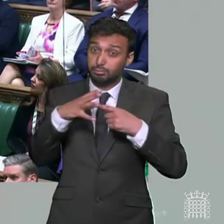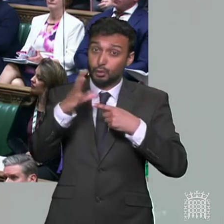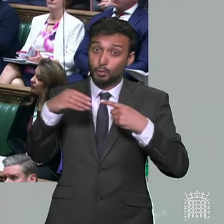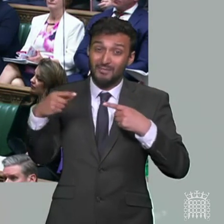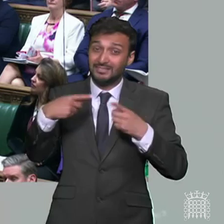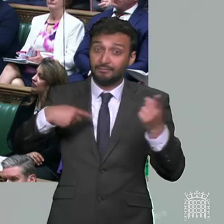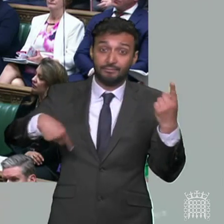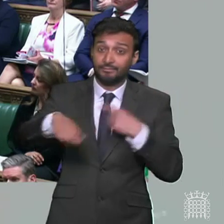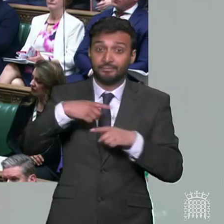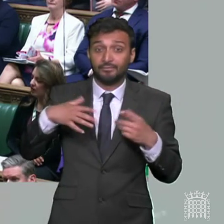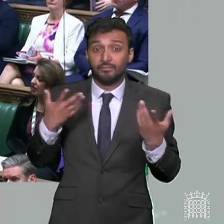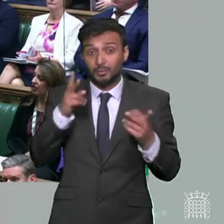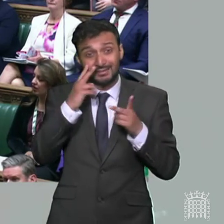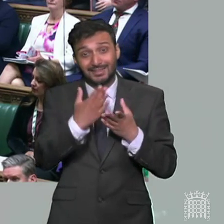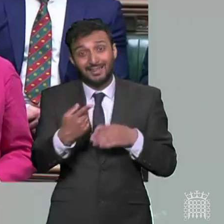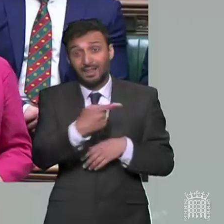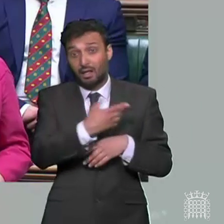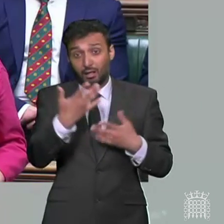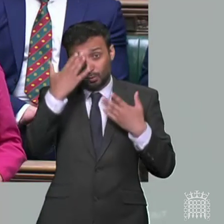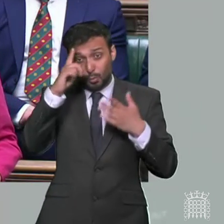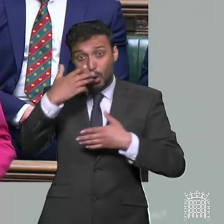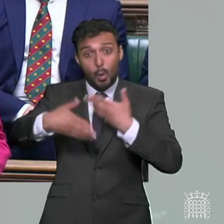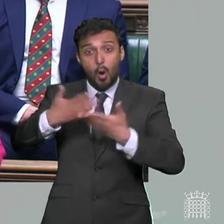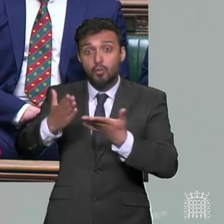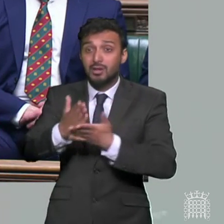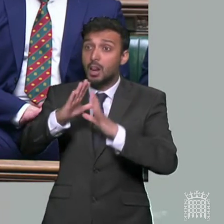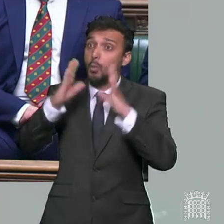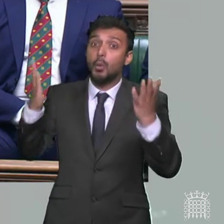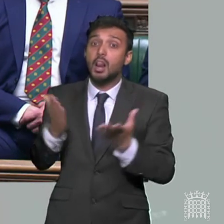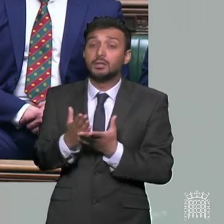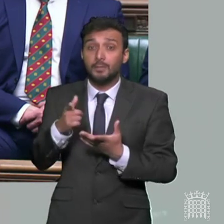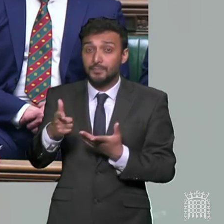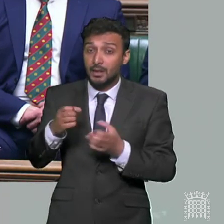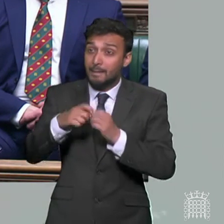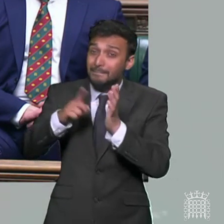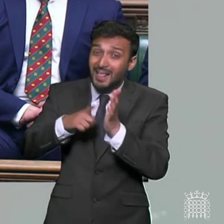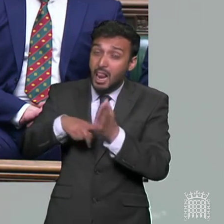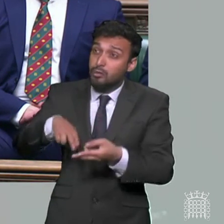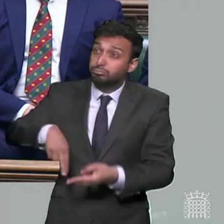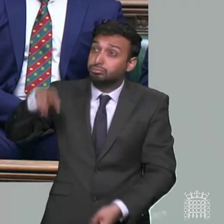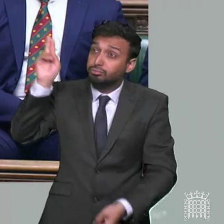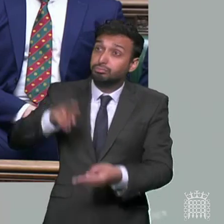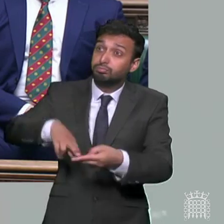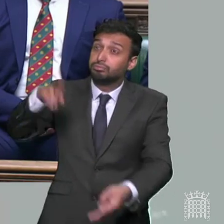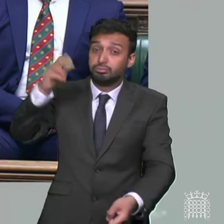Bills are rising and people are struggling. A quarter of people in work in Putney earn less than the London living wage.